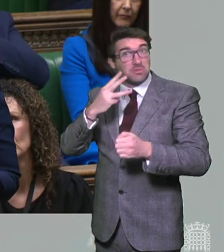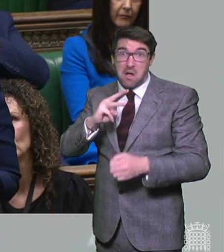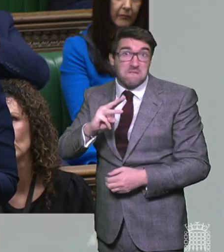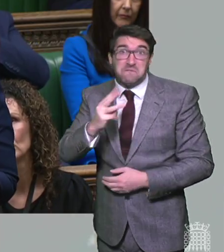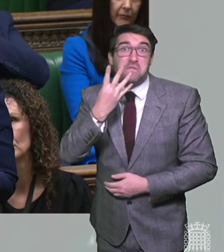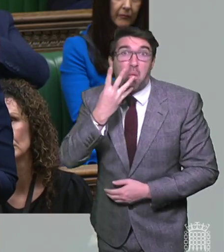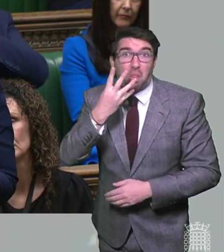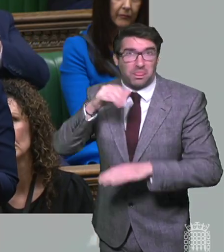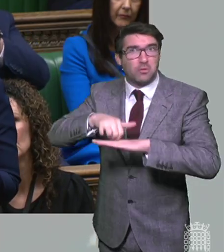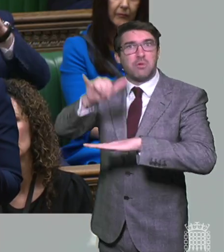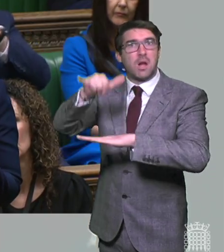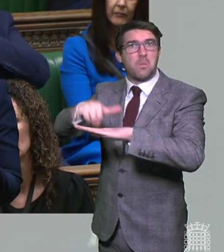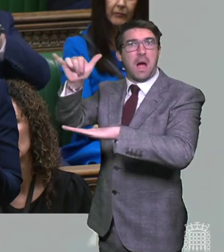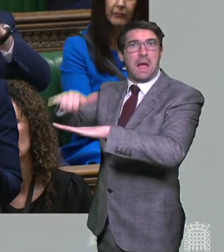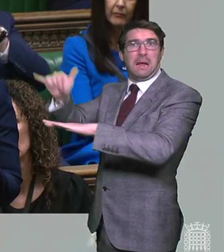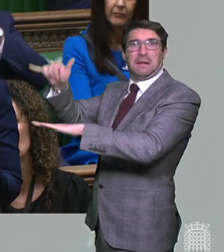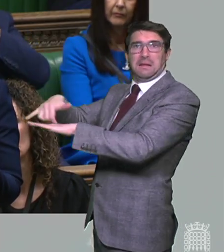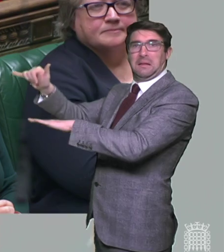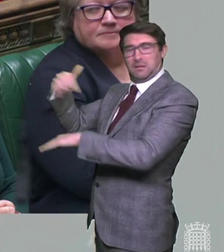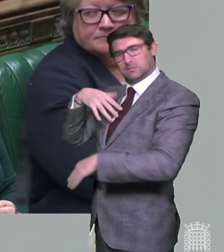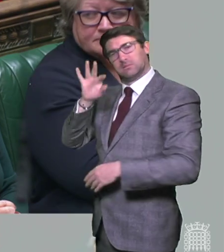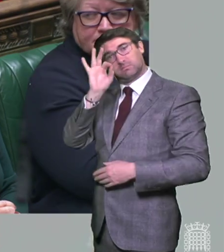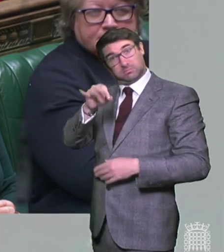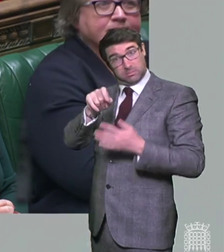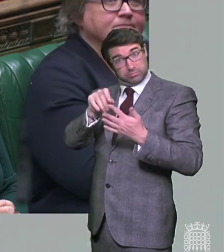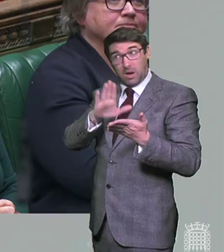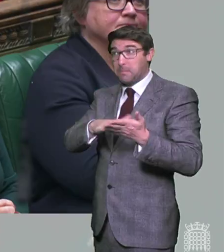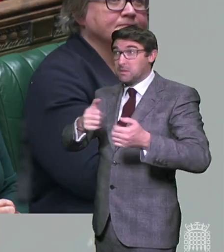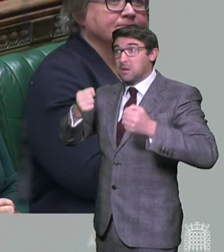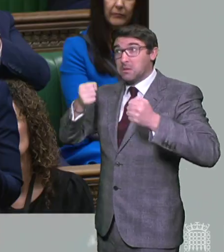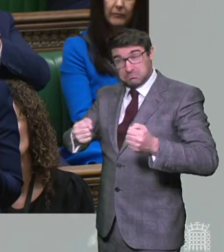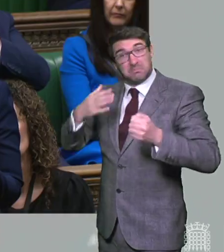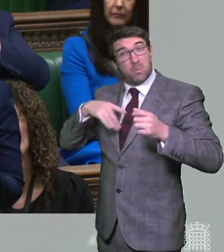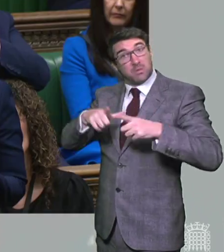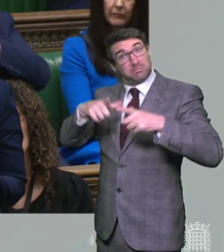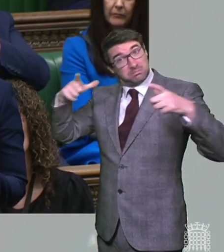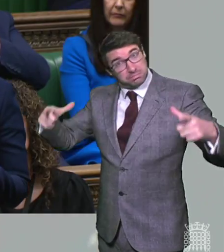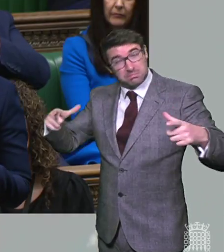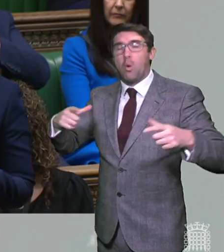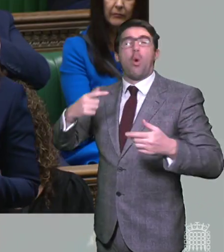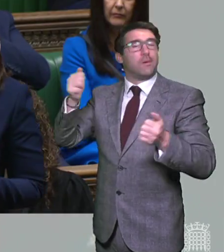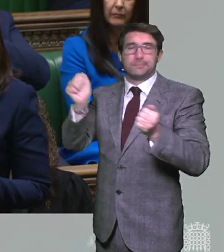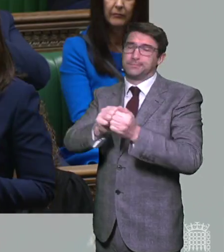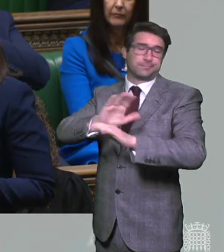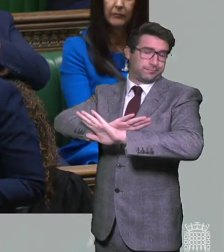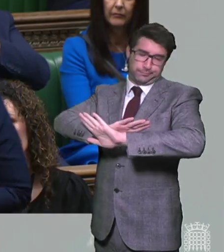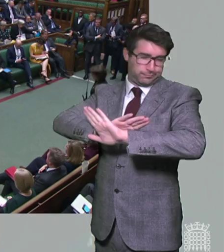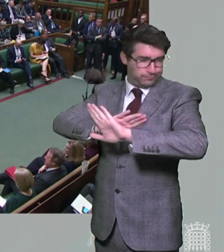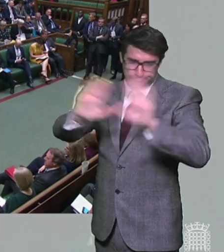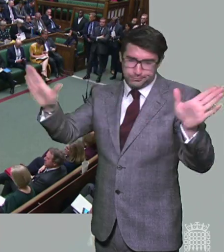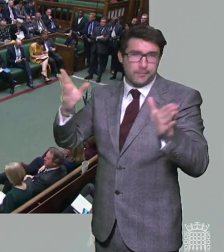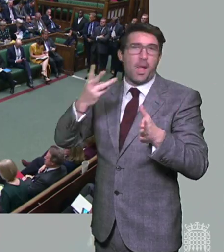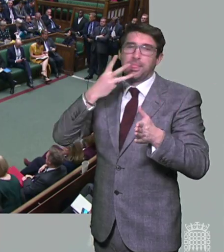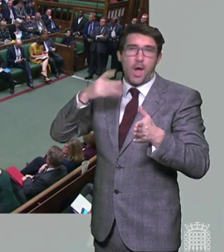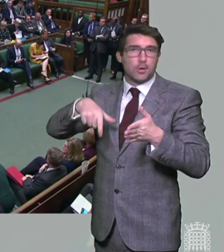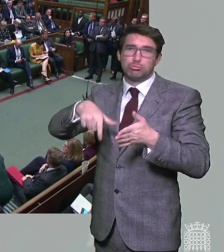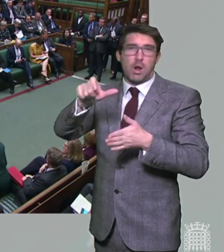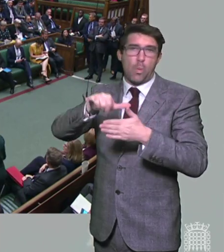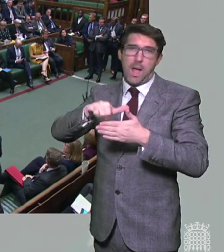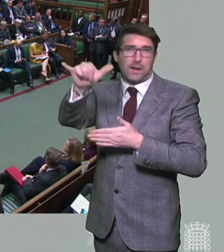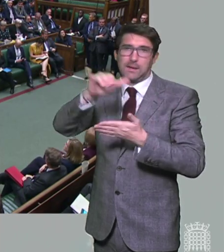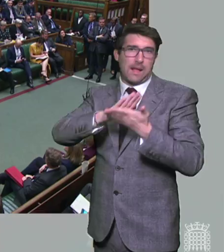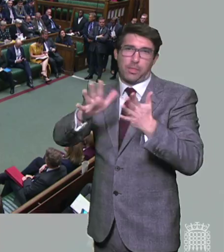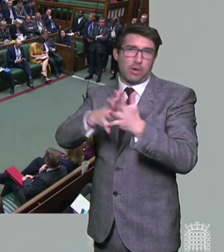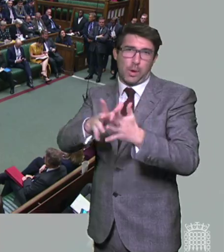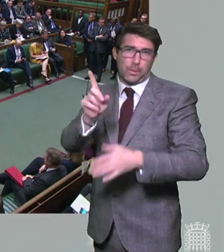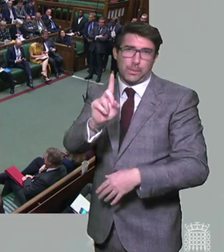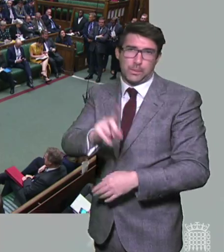Does she stand by her previous comments, or will she rule out Government support for the construction of a third runway at Heathrow?